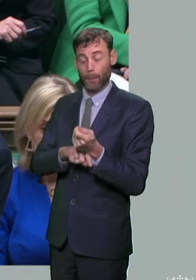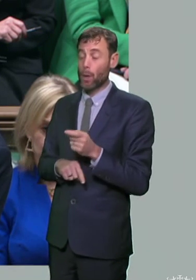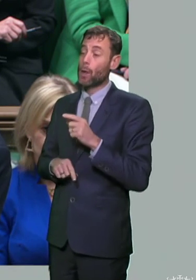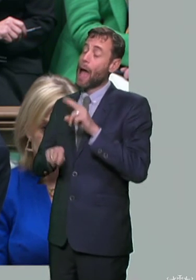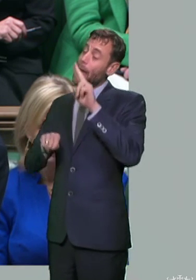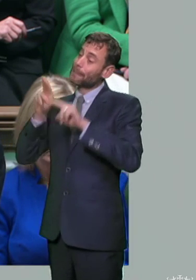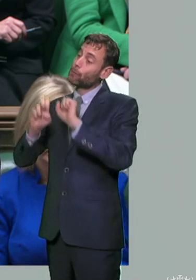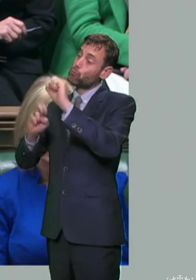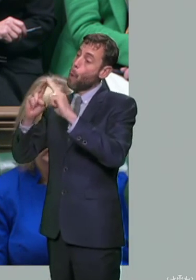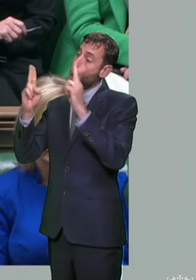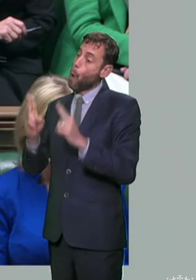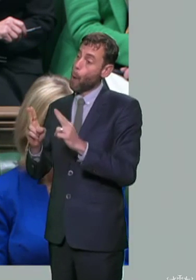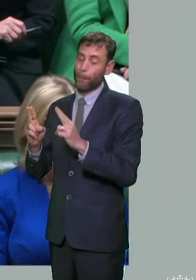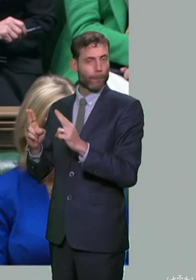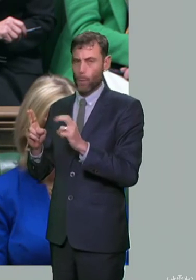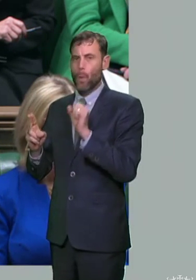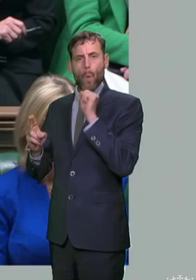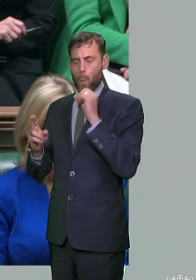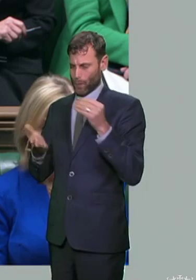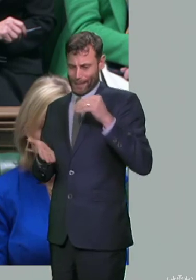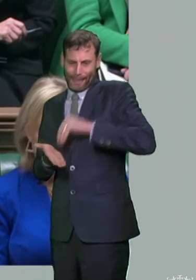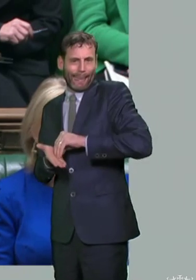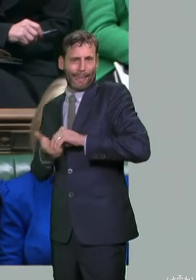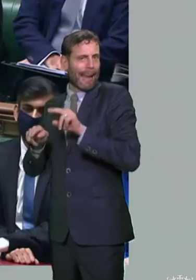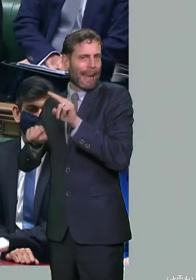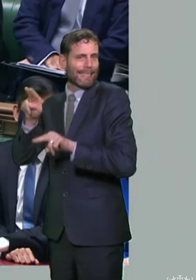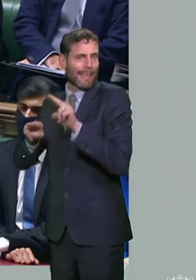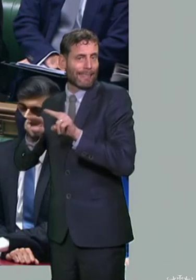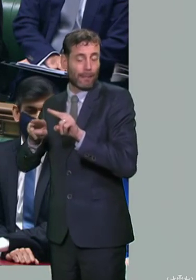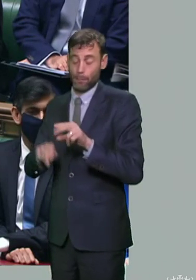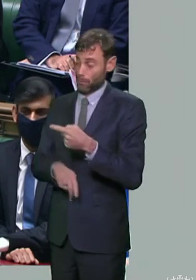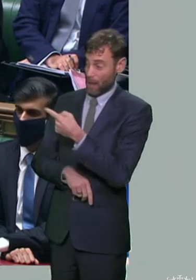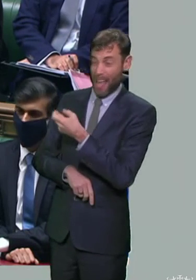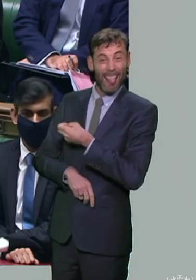Labour has absolutely no plan.